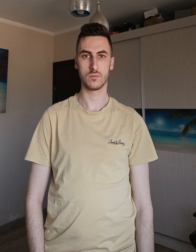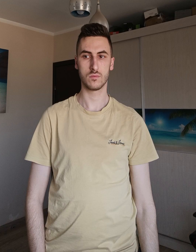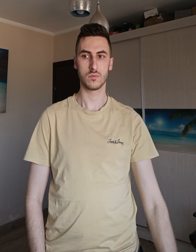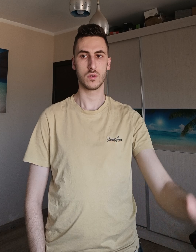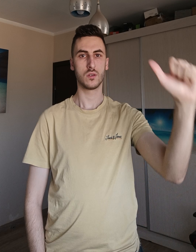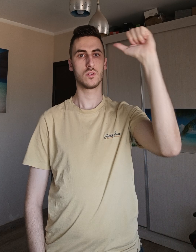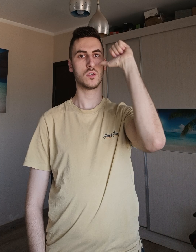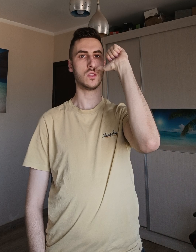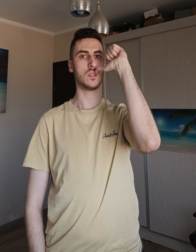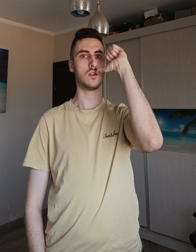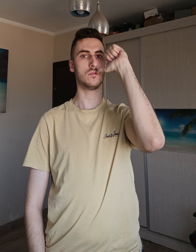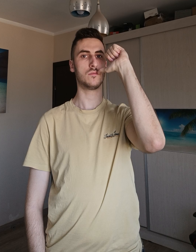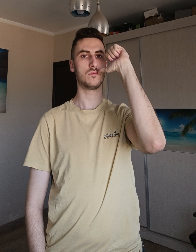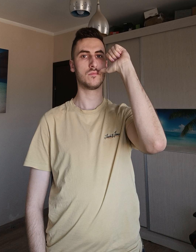לשתות